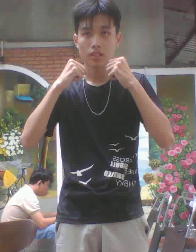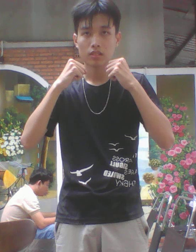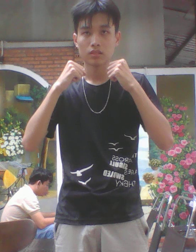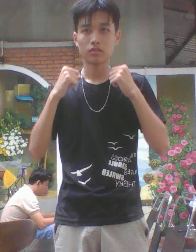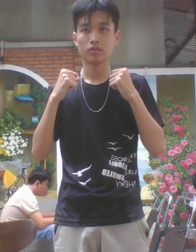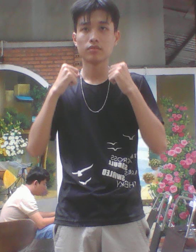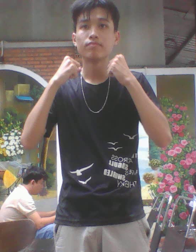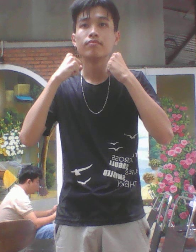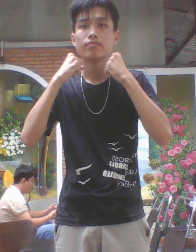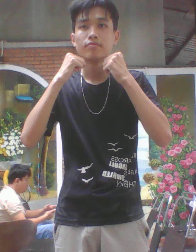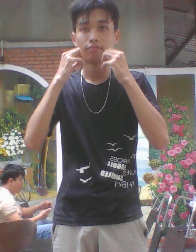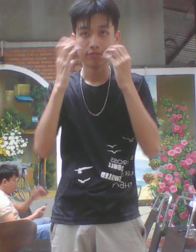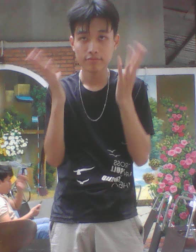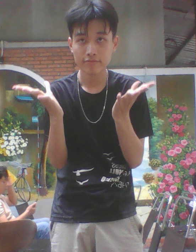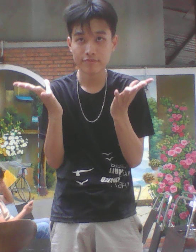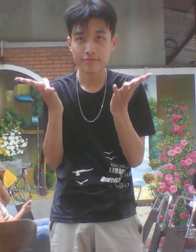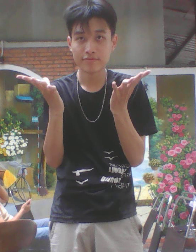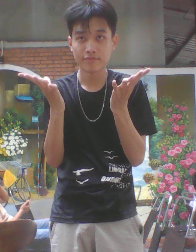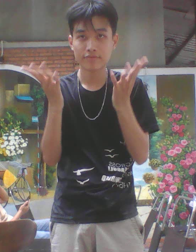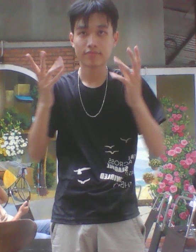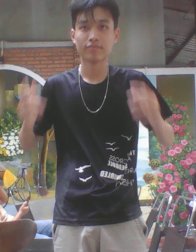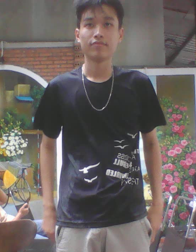cam on